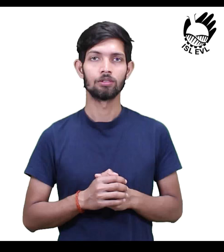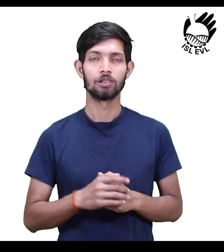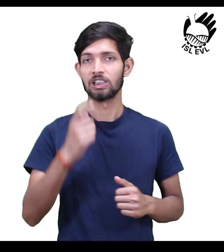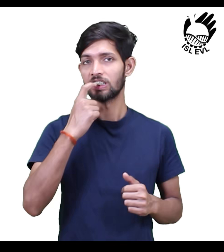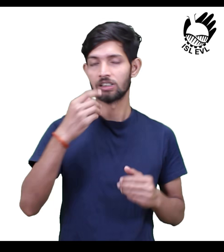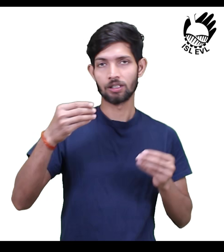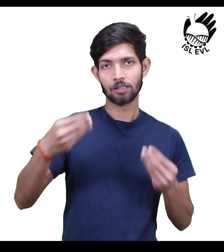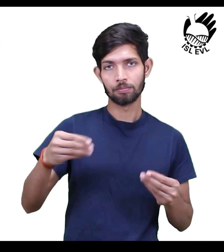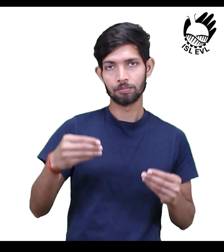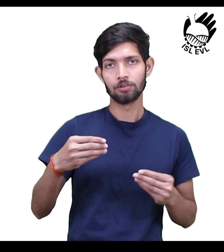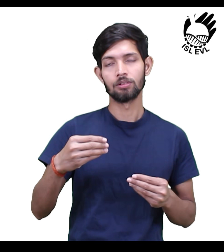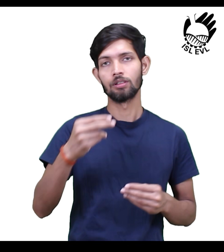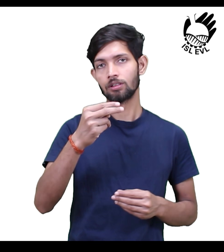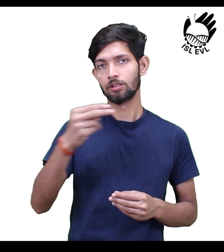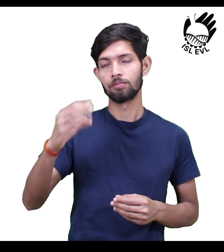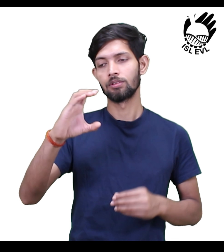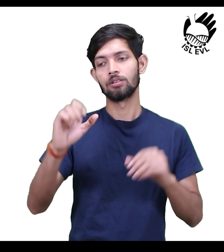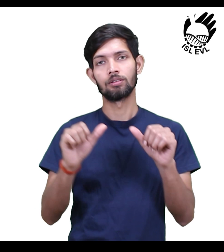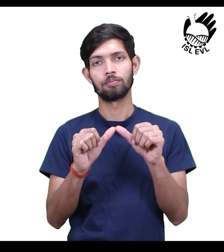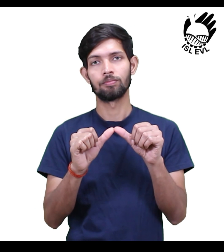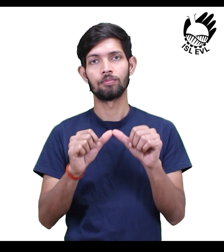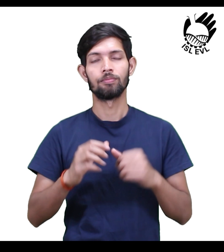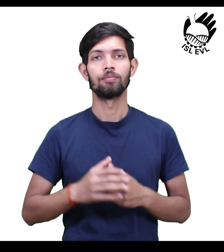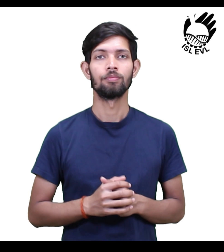Cellulose Acetate CA